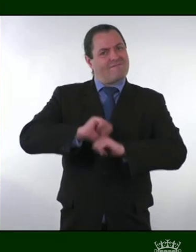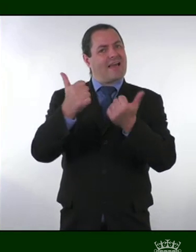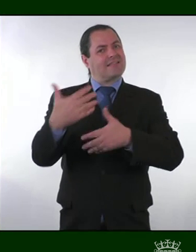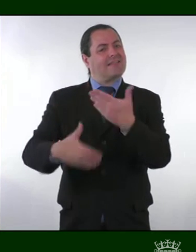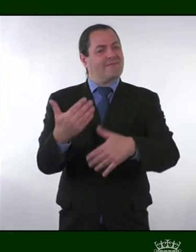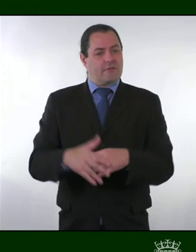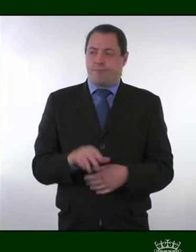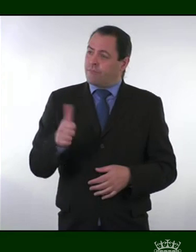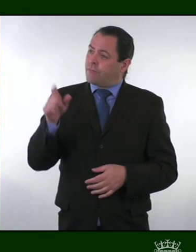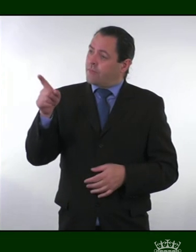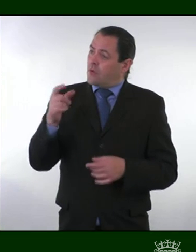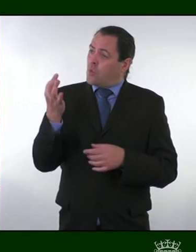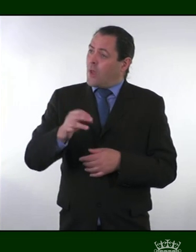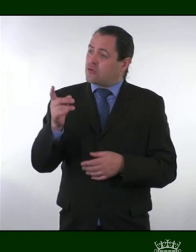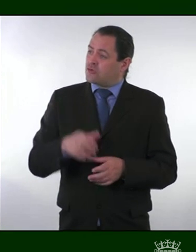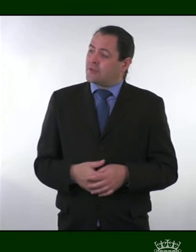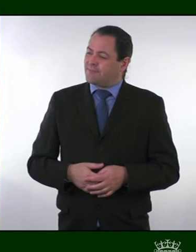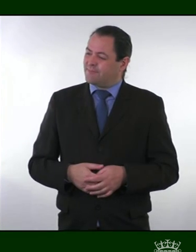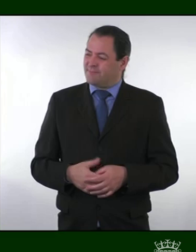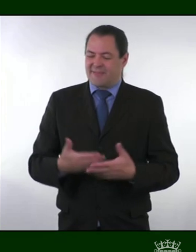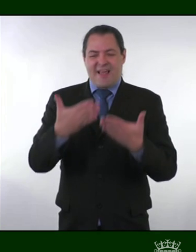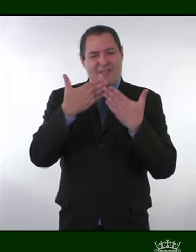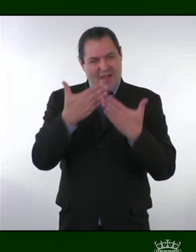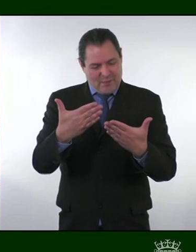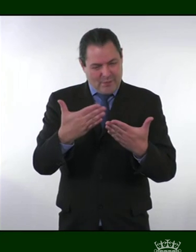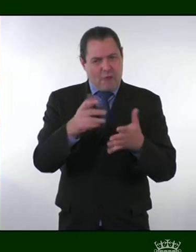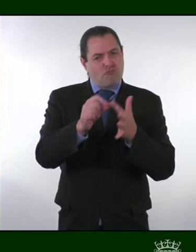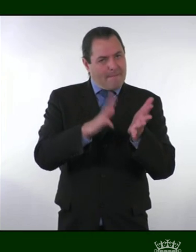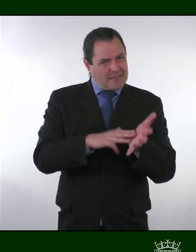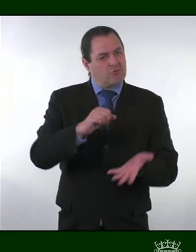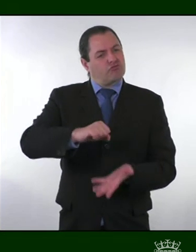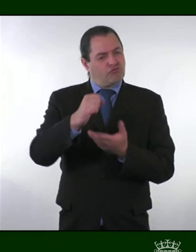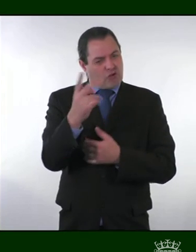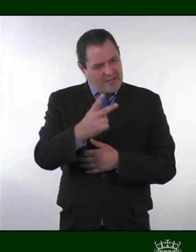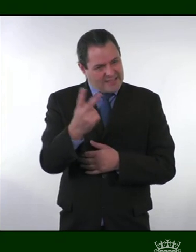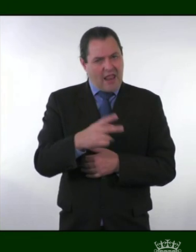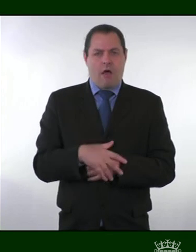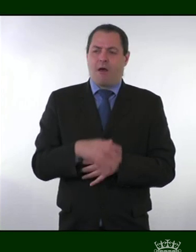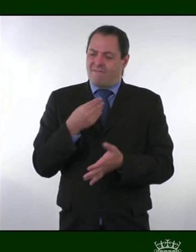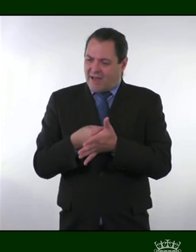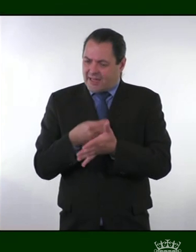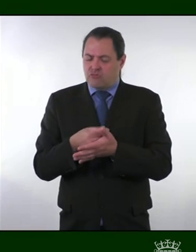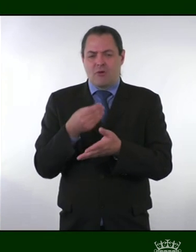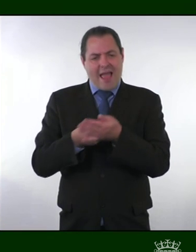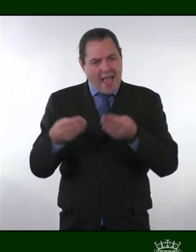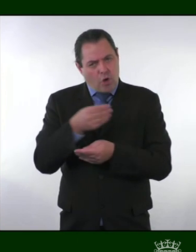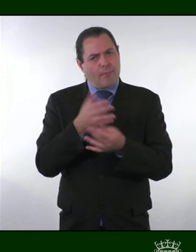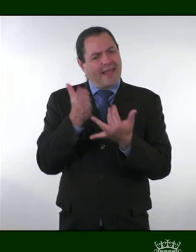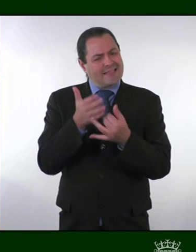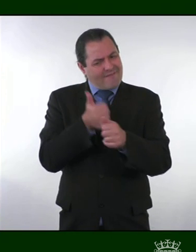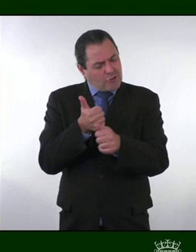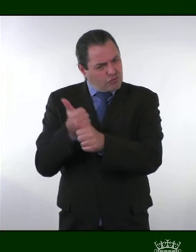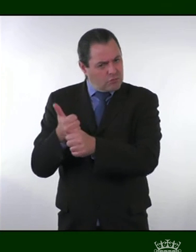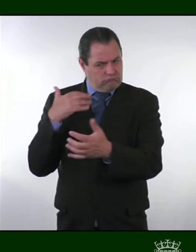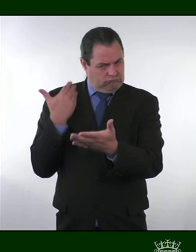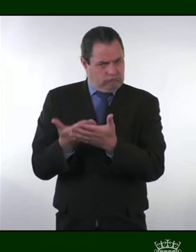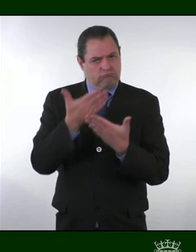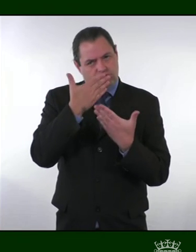Sir Jeffrey M. Donaldson May I thank the Prime Minister and the Chancellor for the financial and economic interventions the Government have made to date?